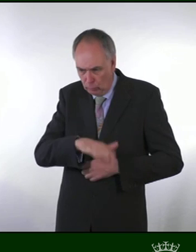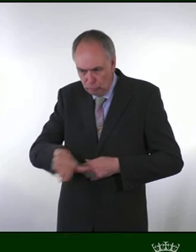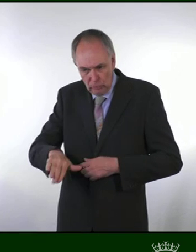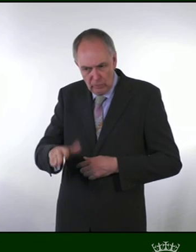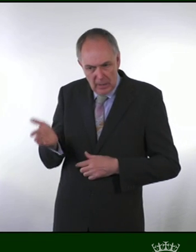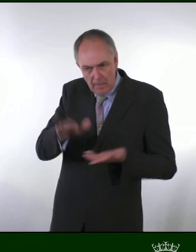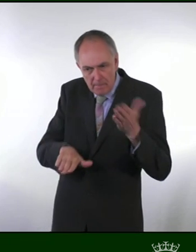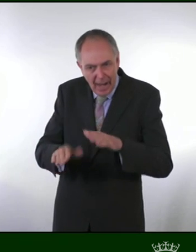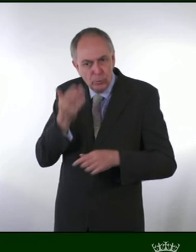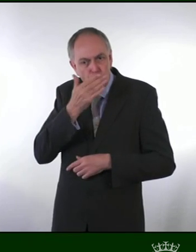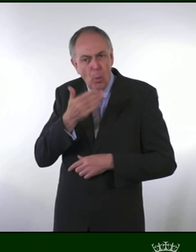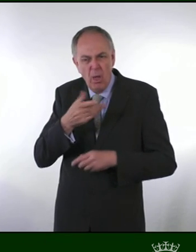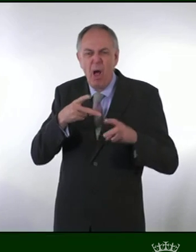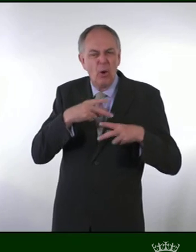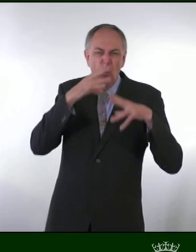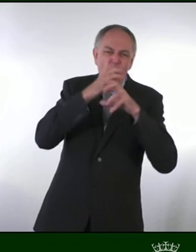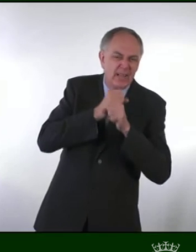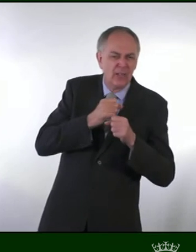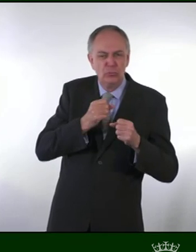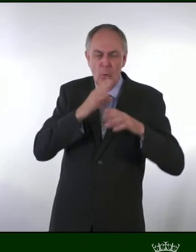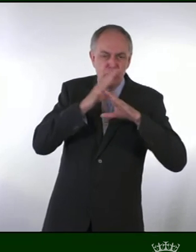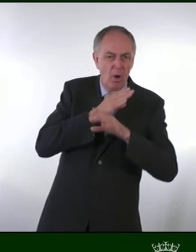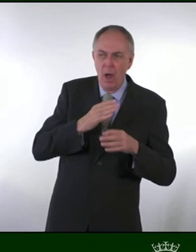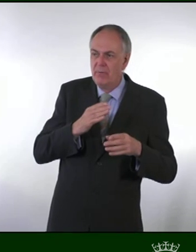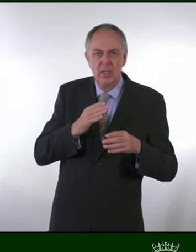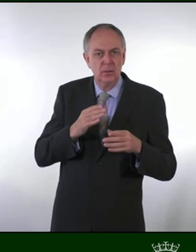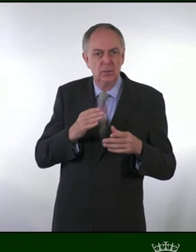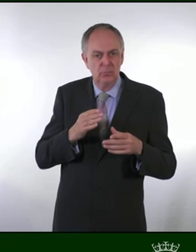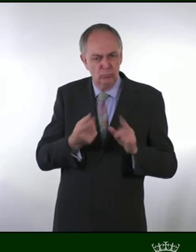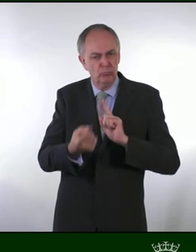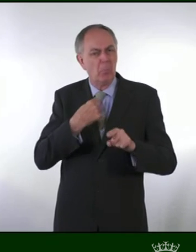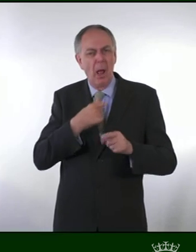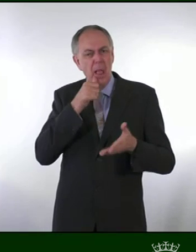I did it confidentially and privately, because I did not want to make a lot of it.